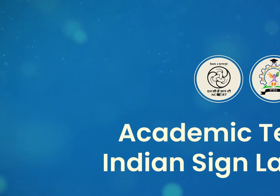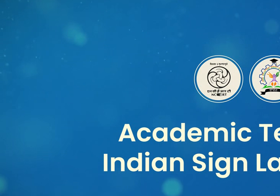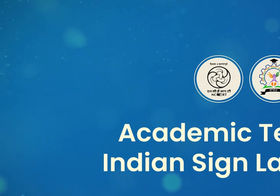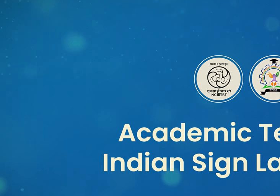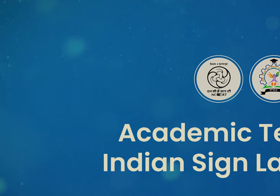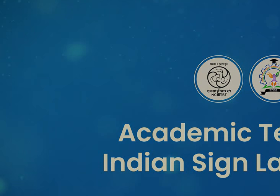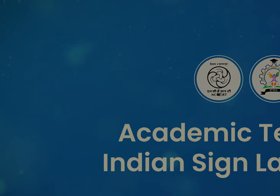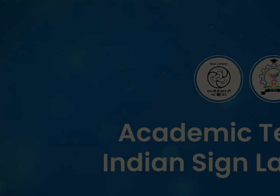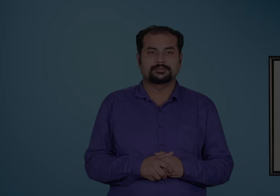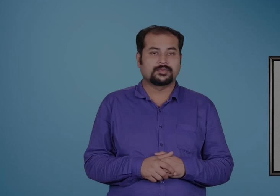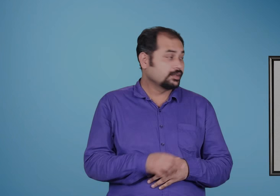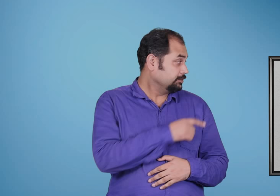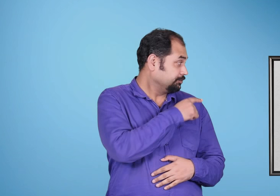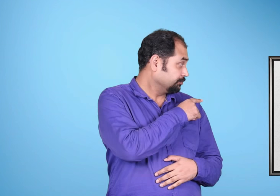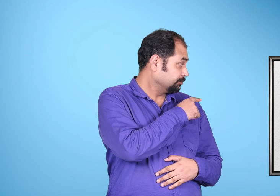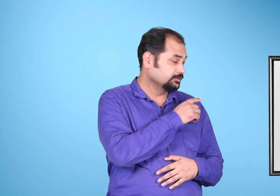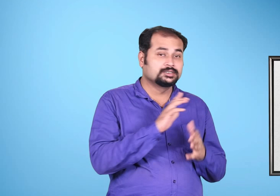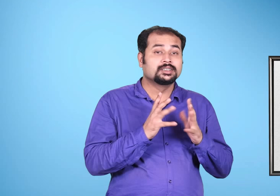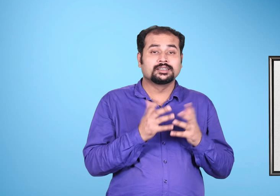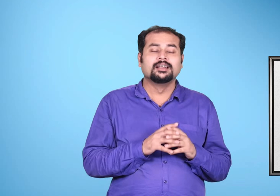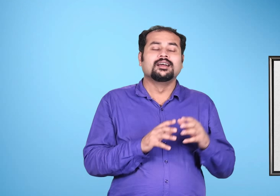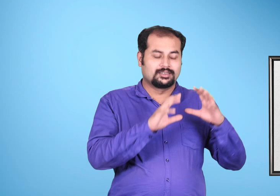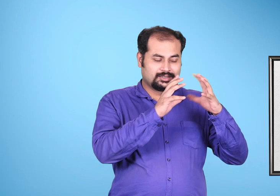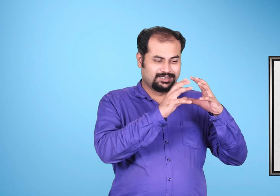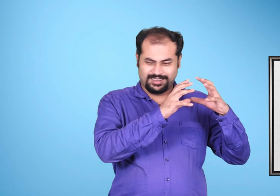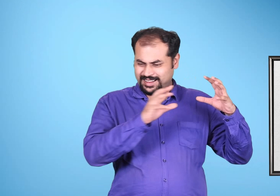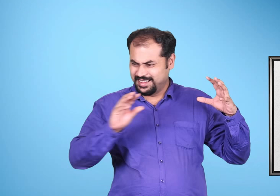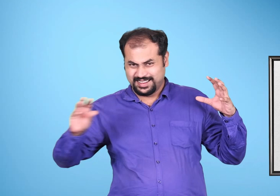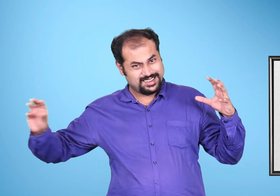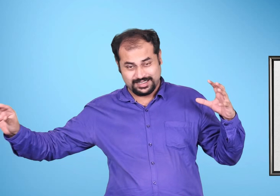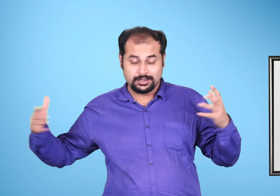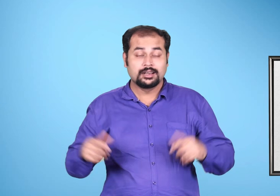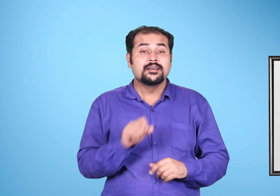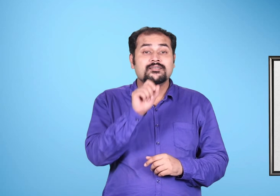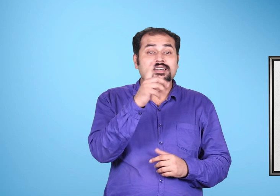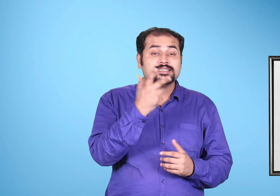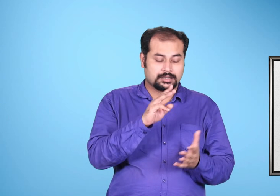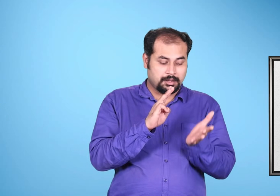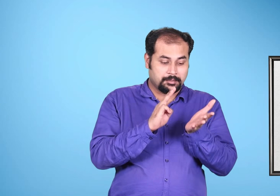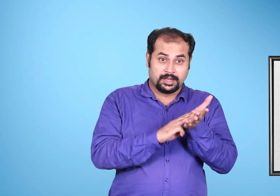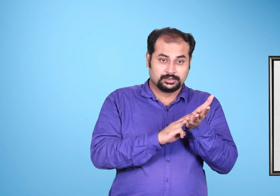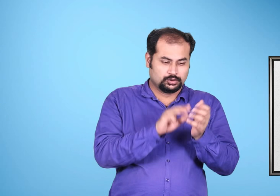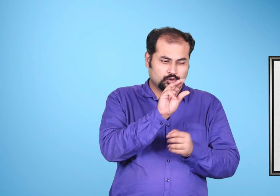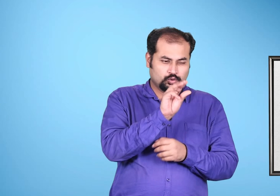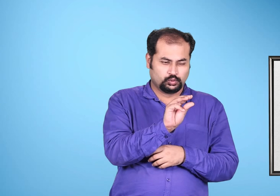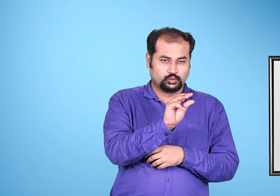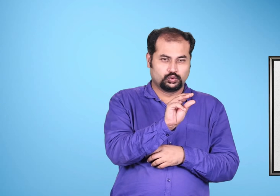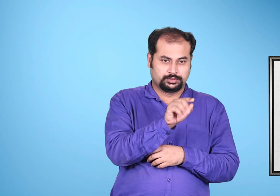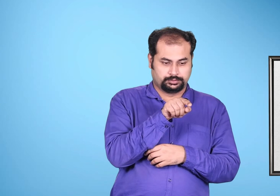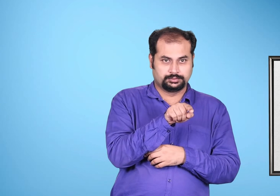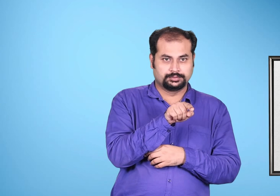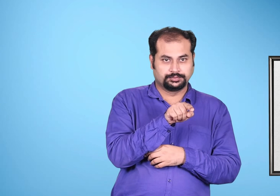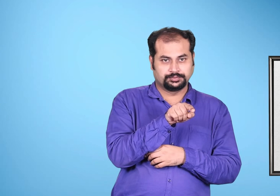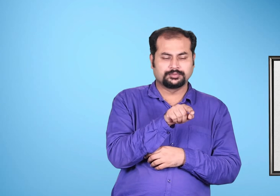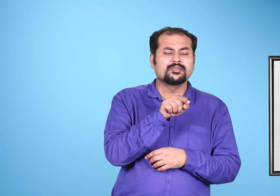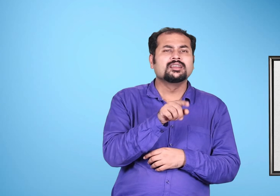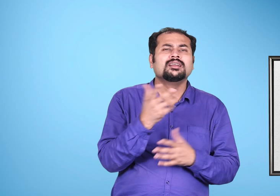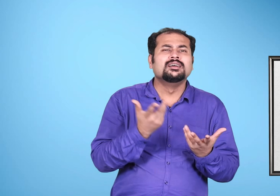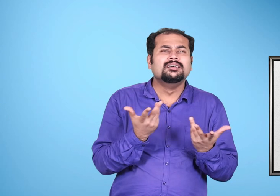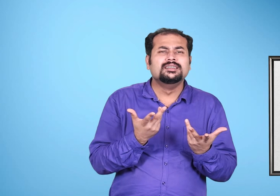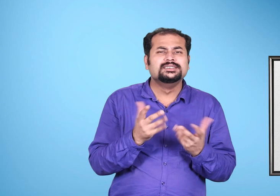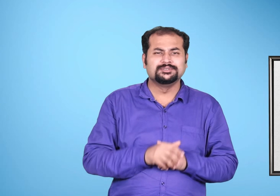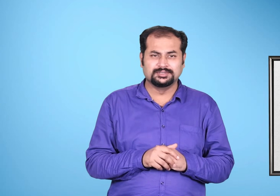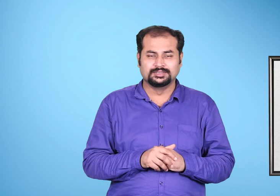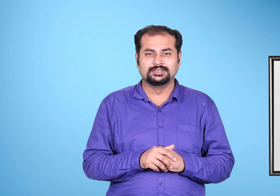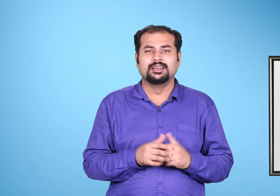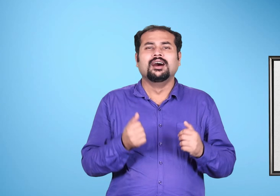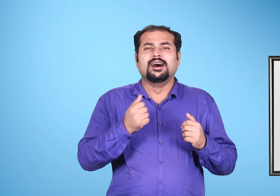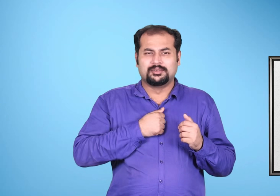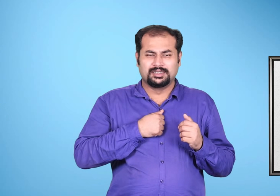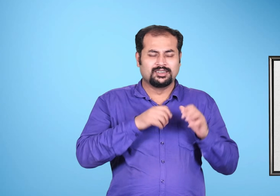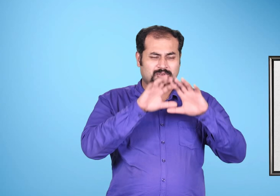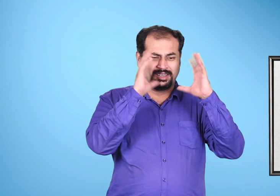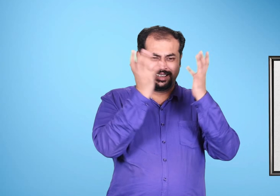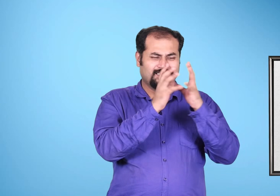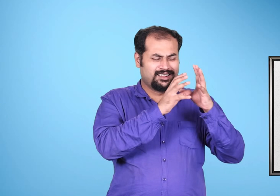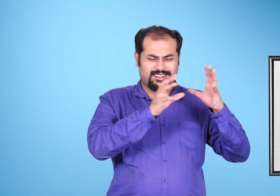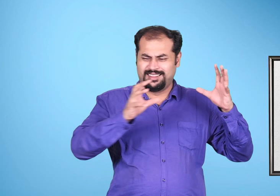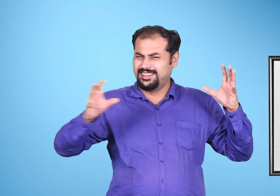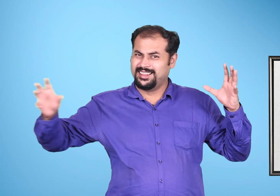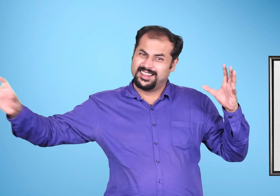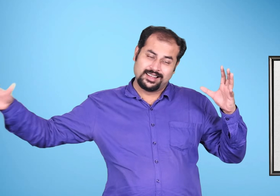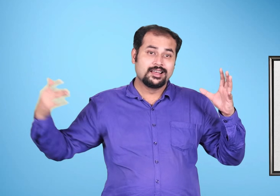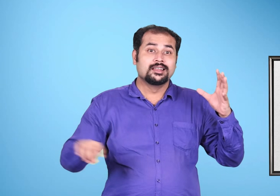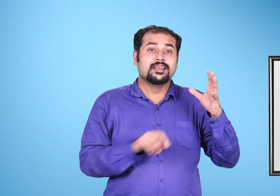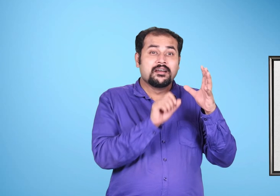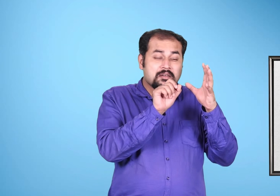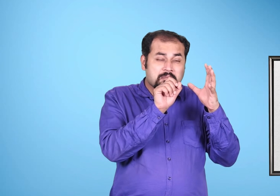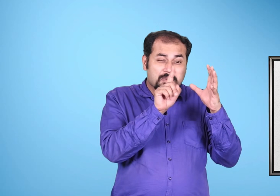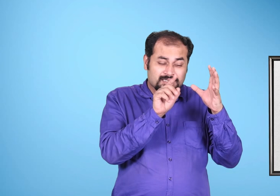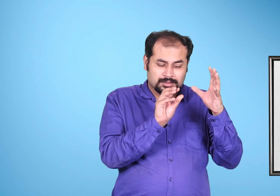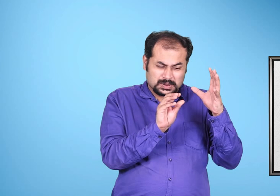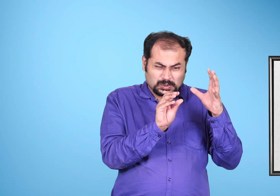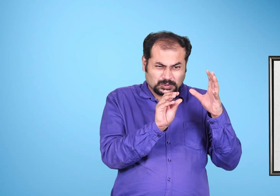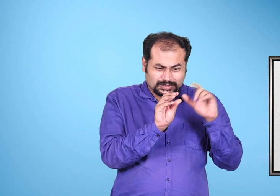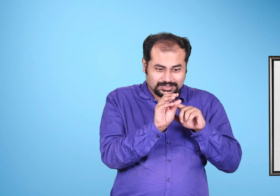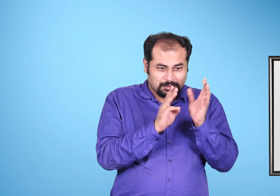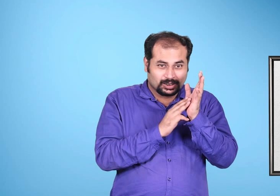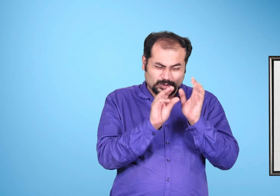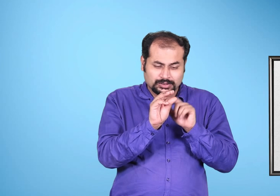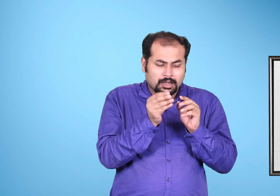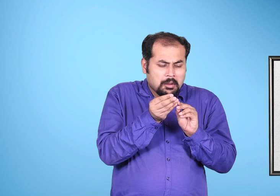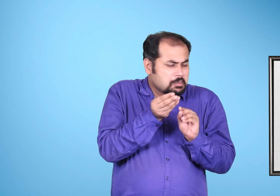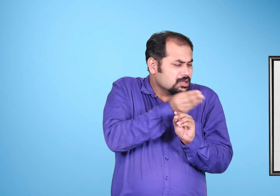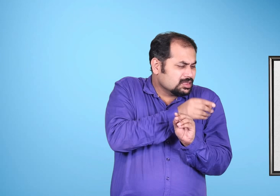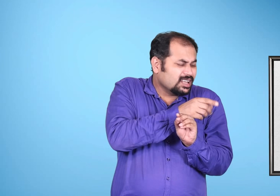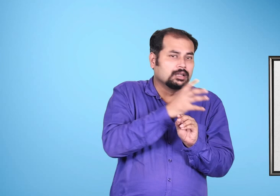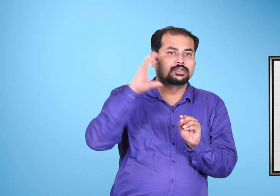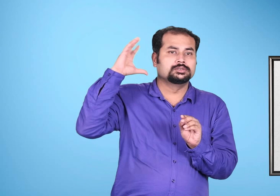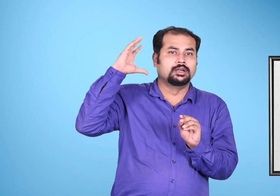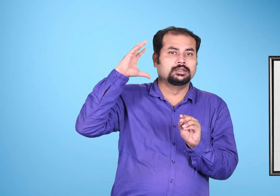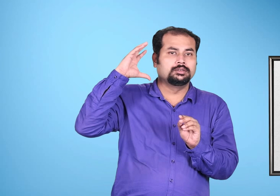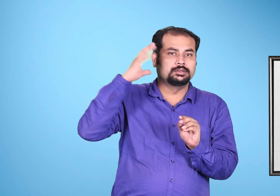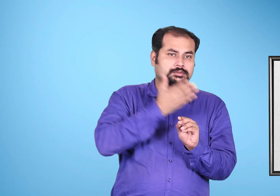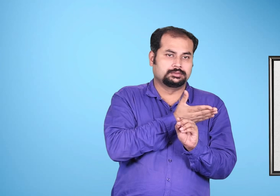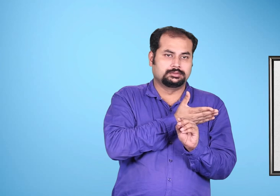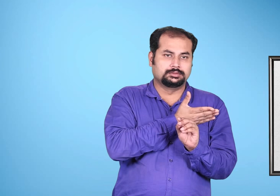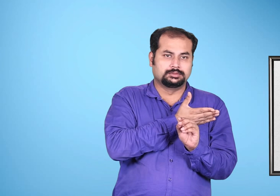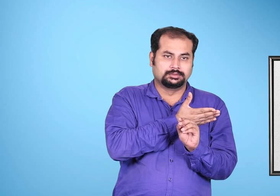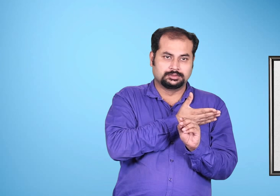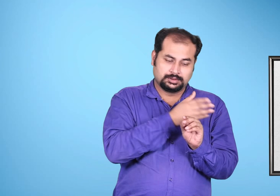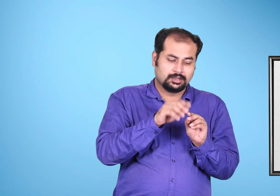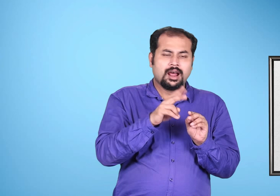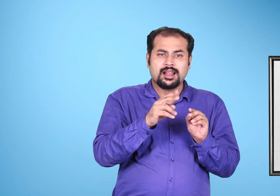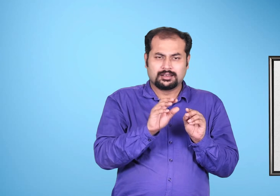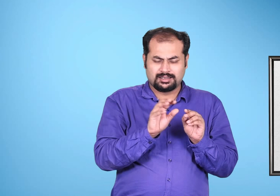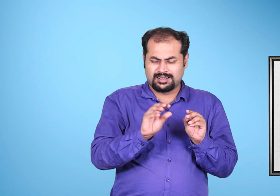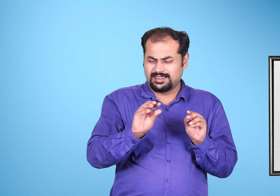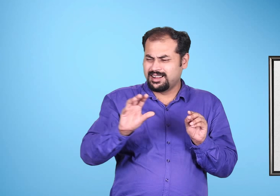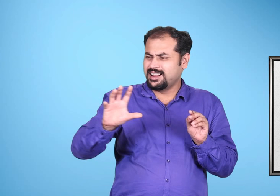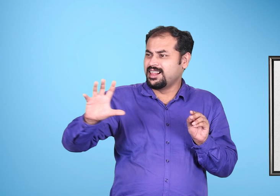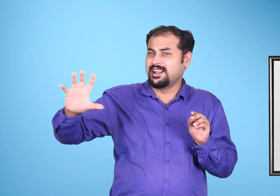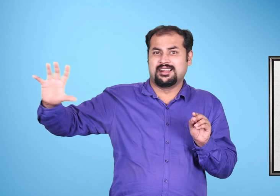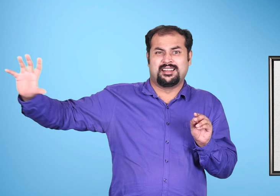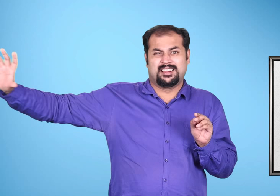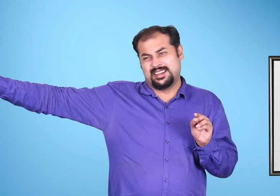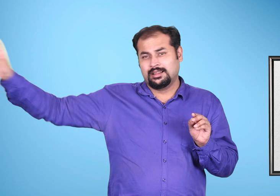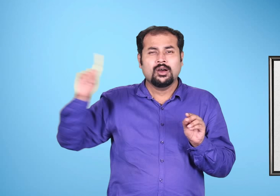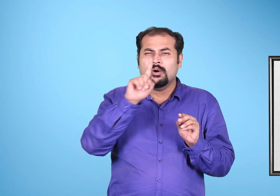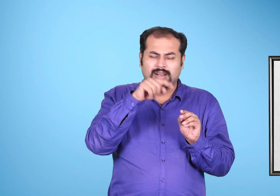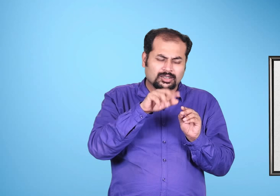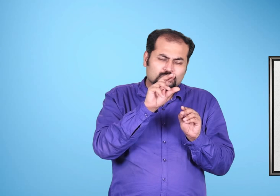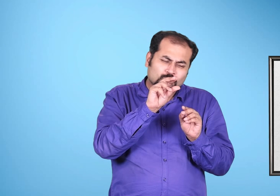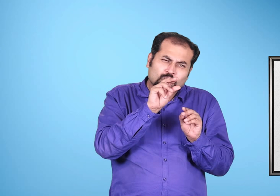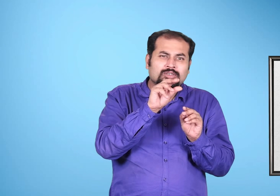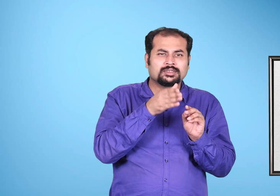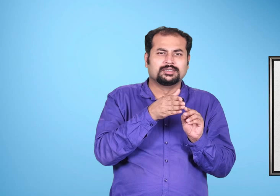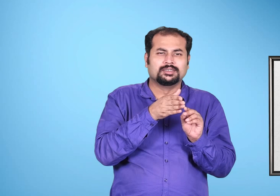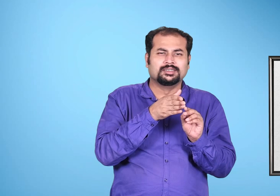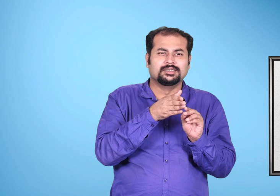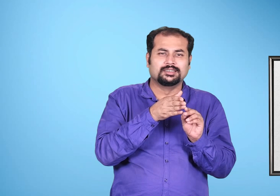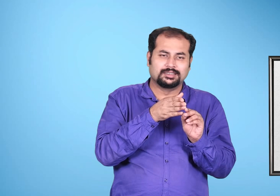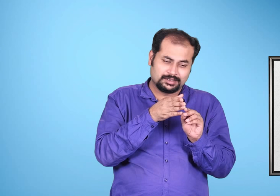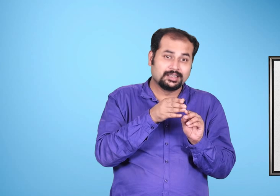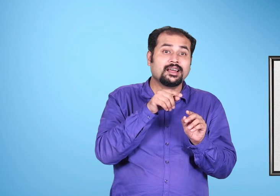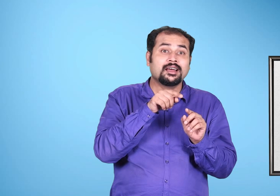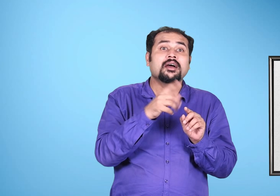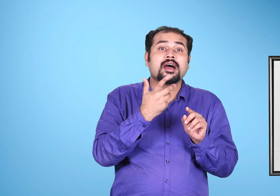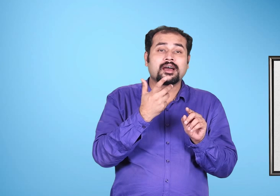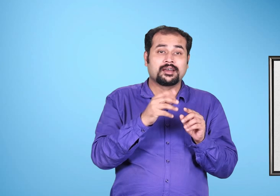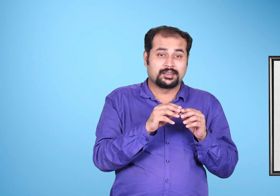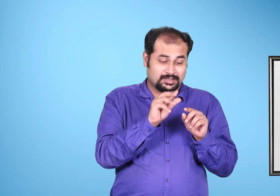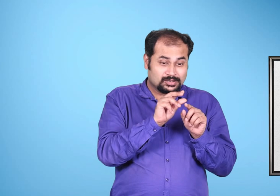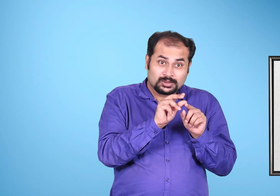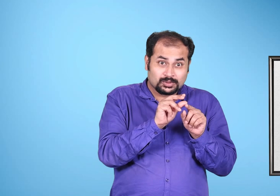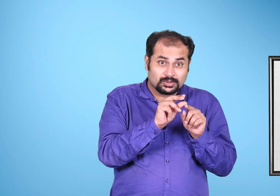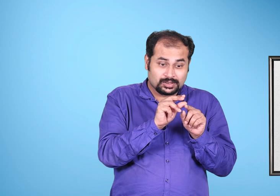Mercury This sign refers to Mercury. Mercury is the planet in our solar system which is nearest to the sun. It is also the smallest planet.